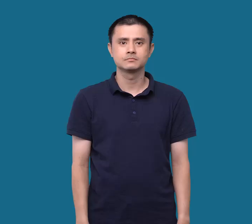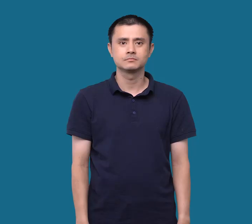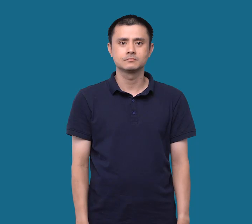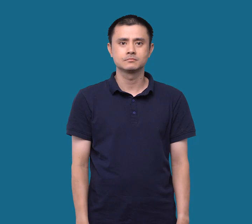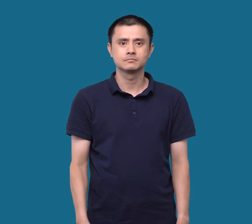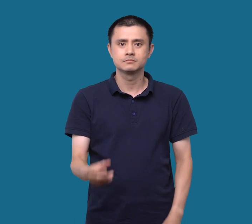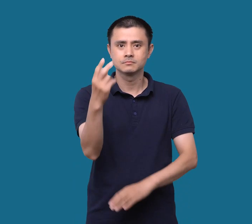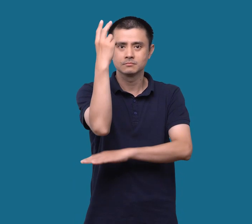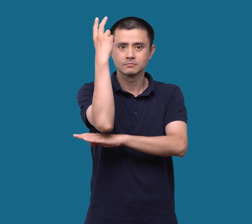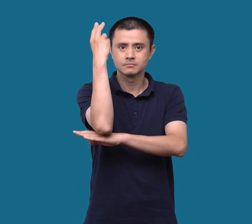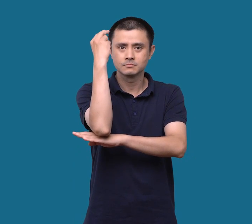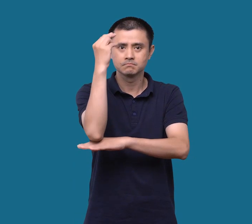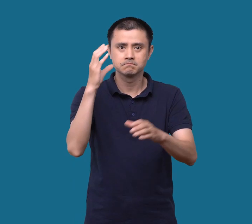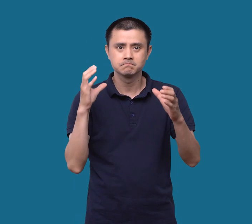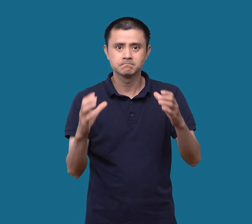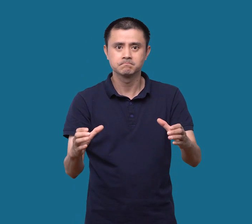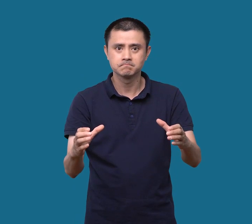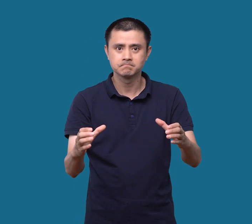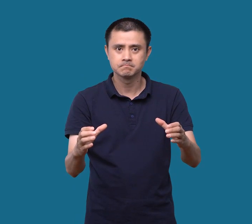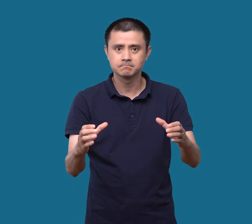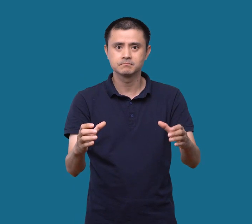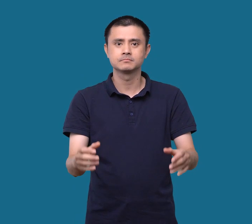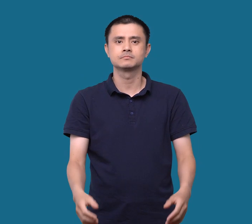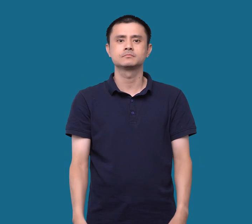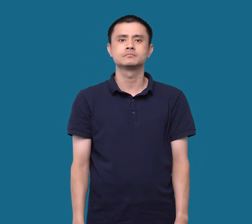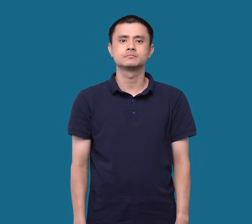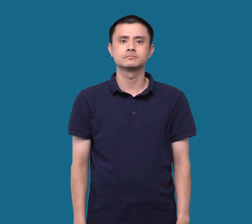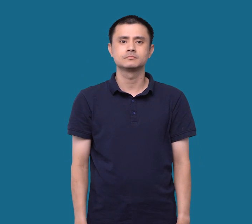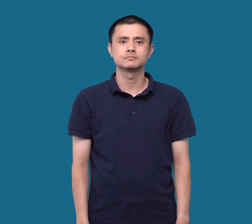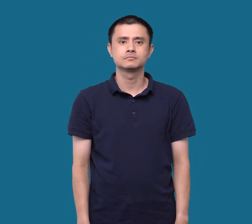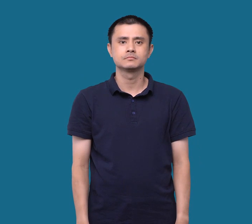lũy tre